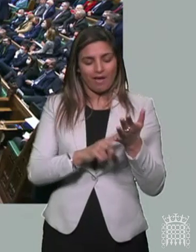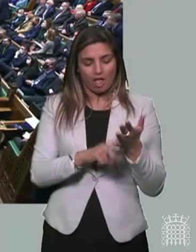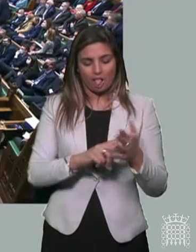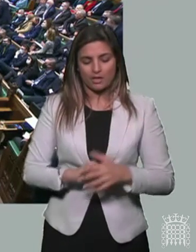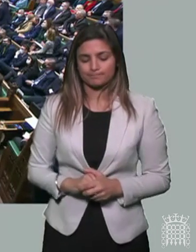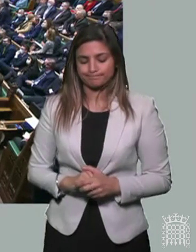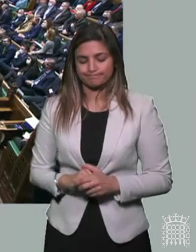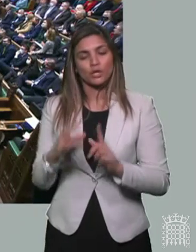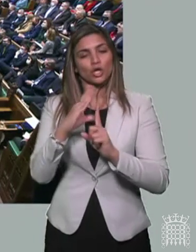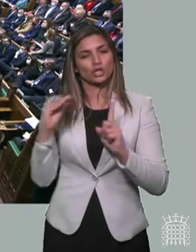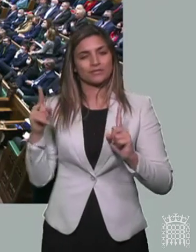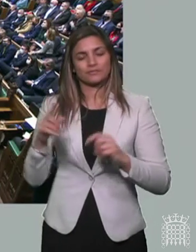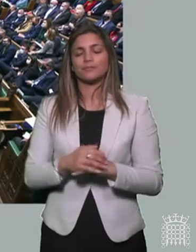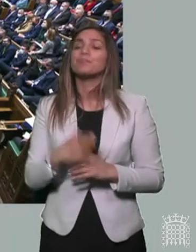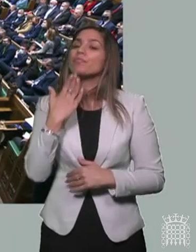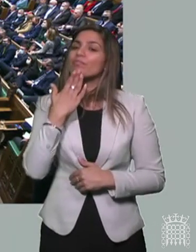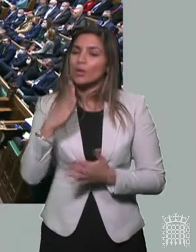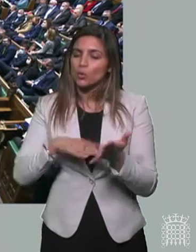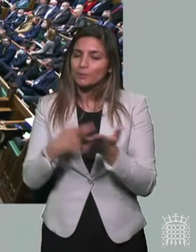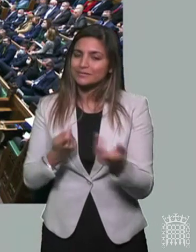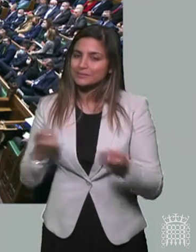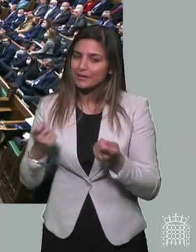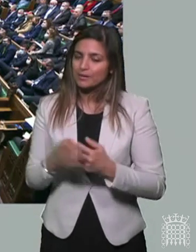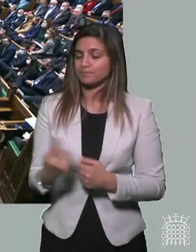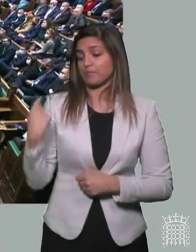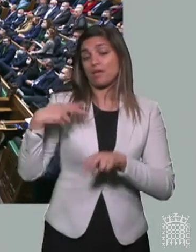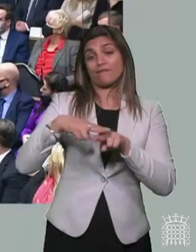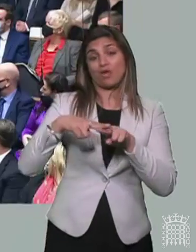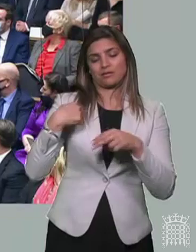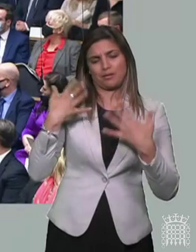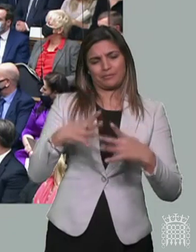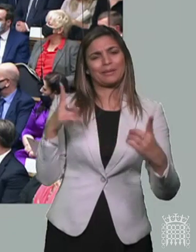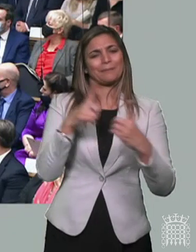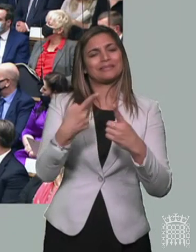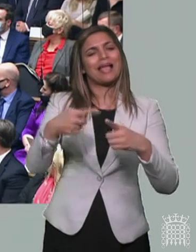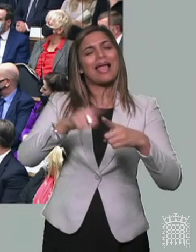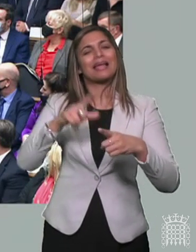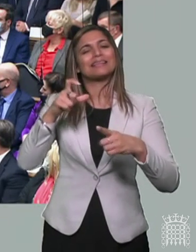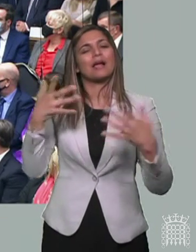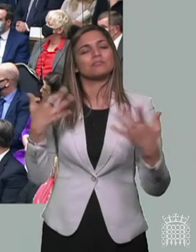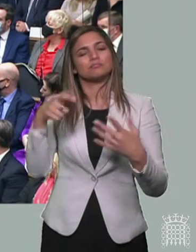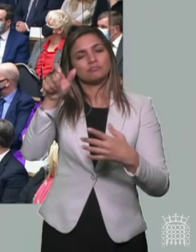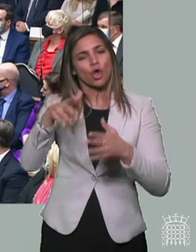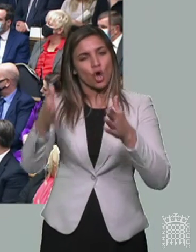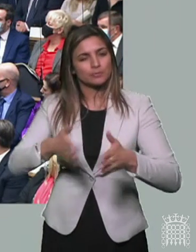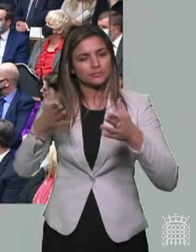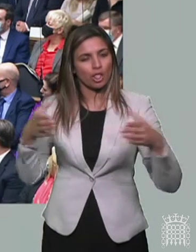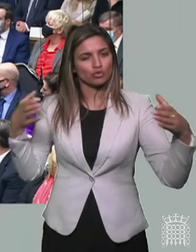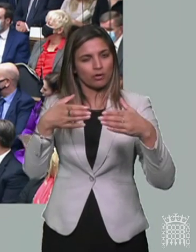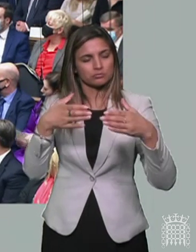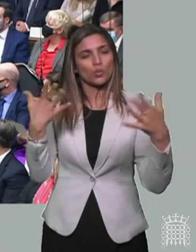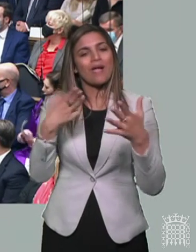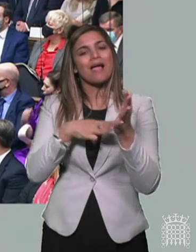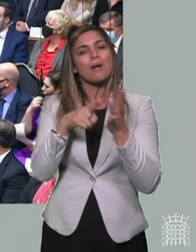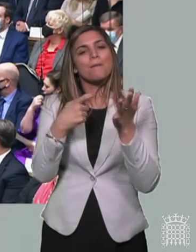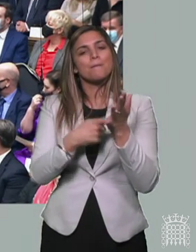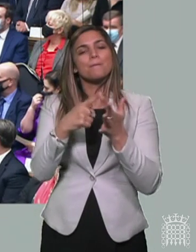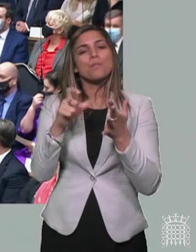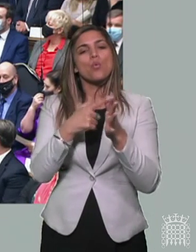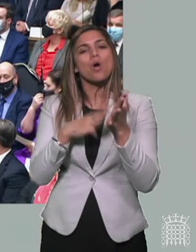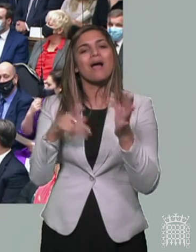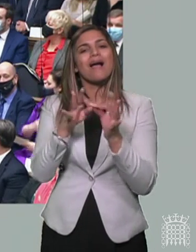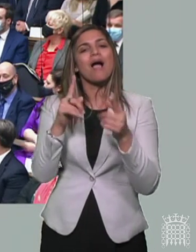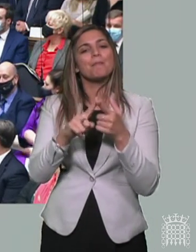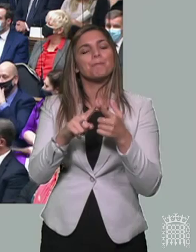On Friday I met the chief executive of my local hospital trust, the University Hospitals of Morecambe Bay NHS Foundation Trust, to discuss how the trust was managing covid and the impact that it was having.